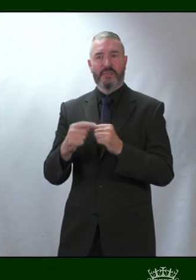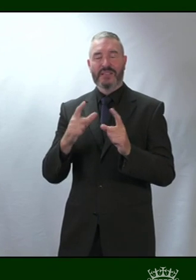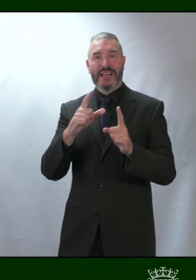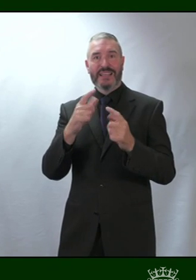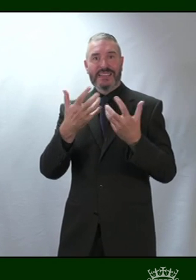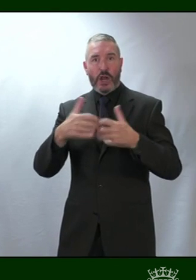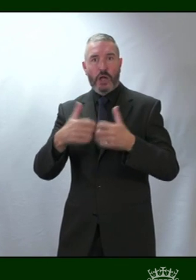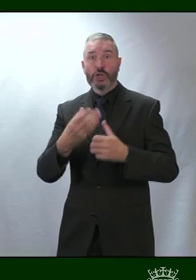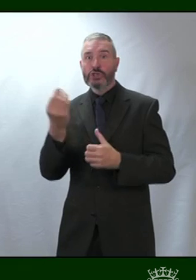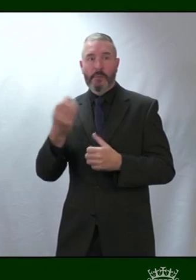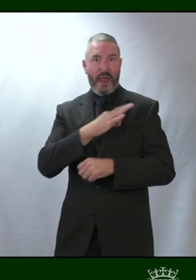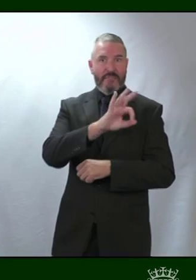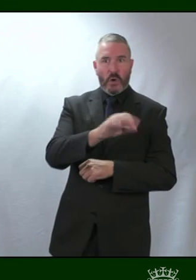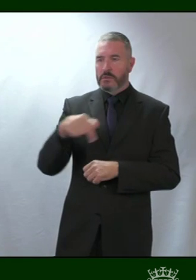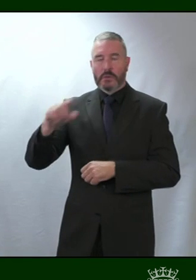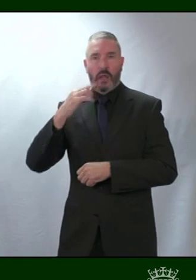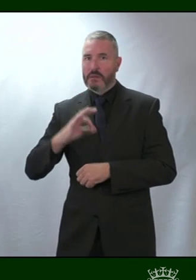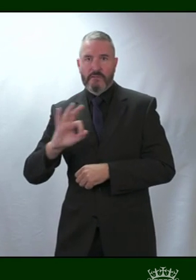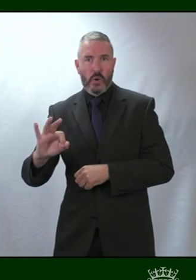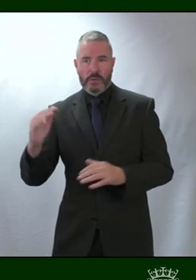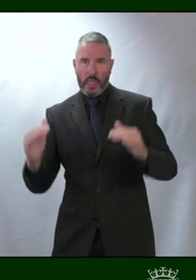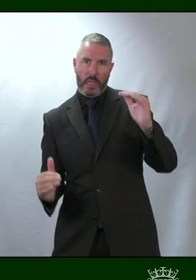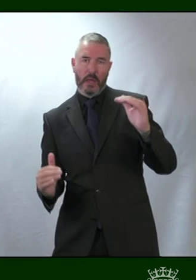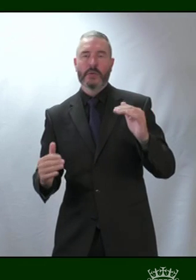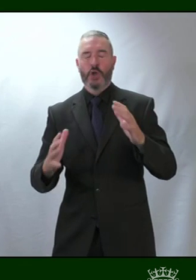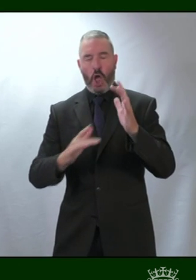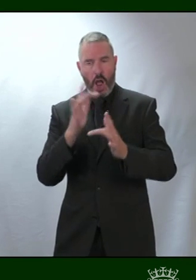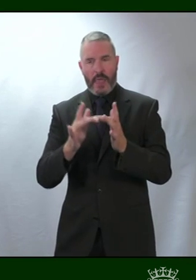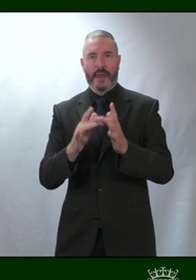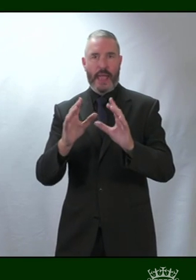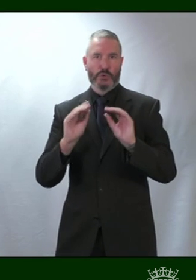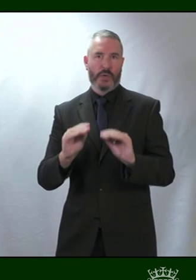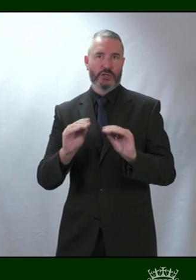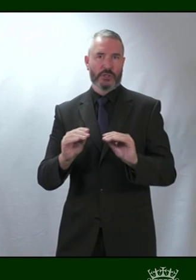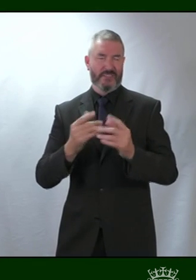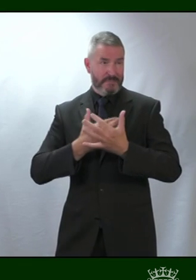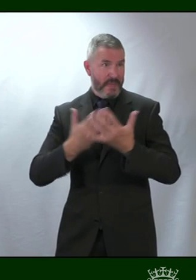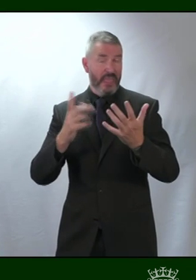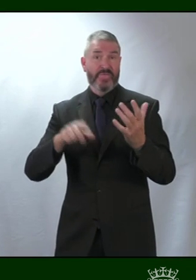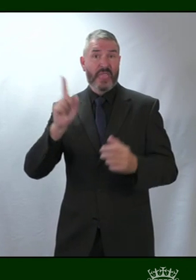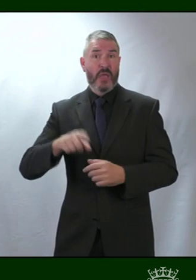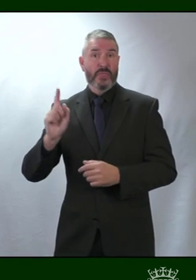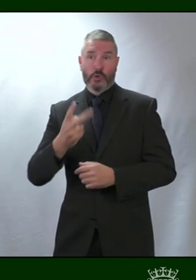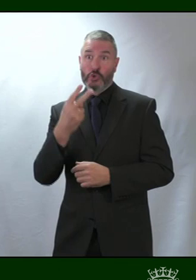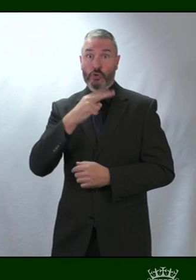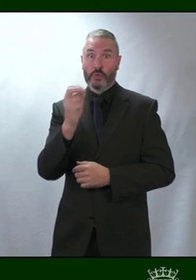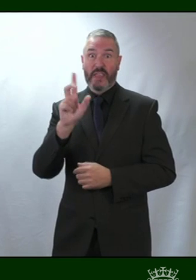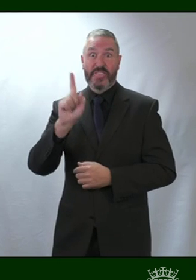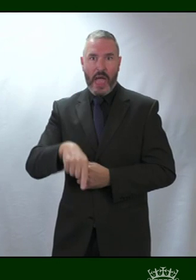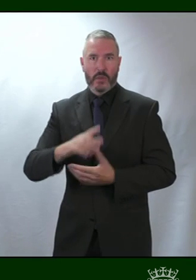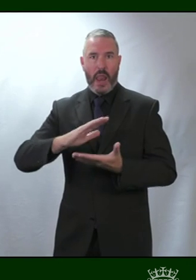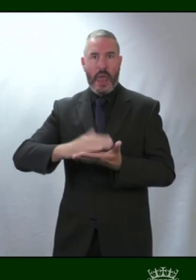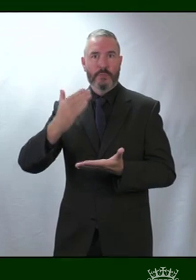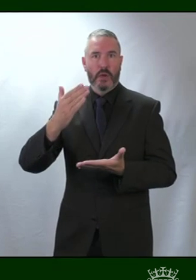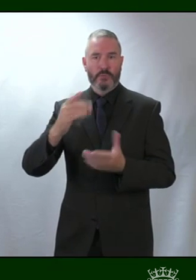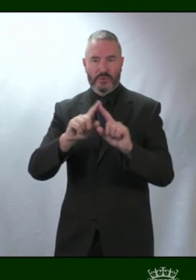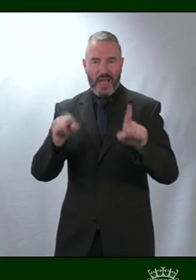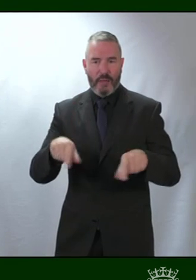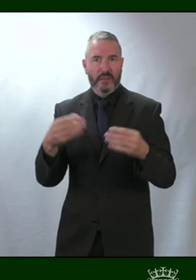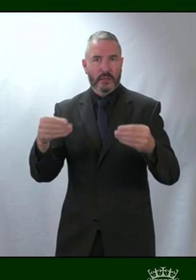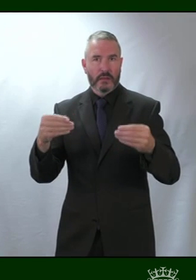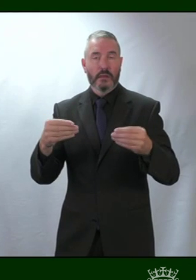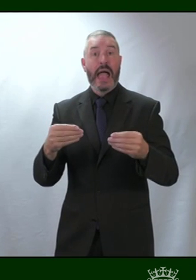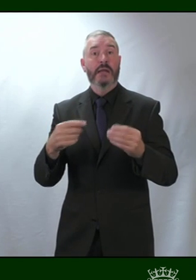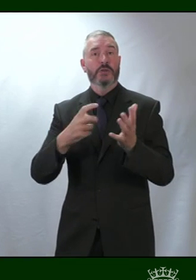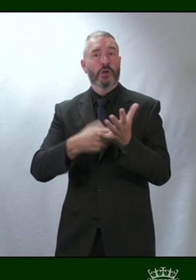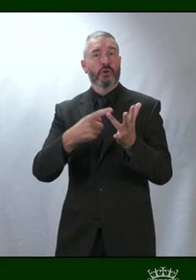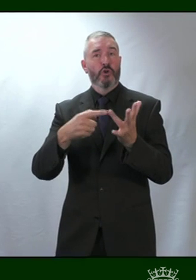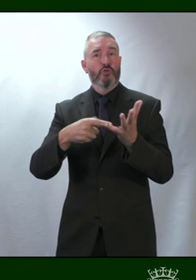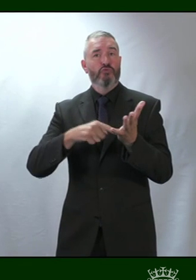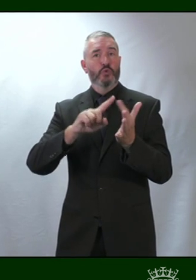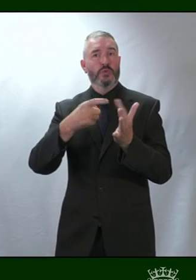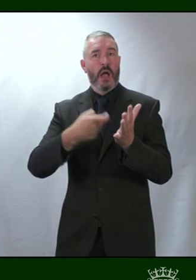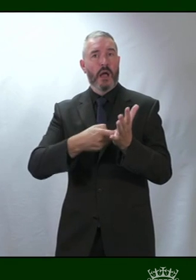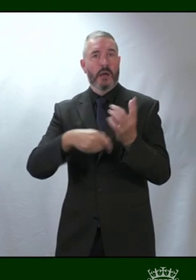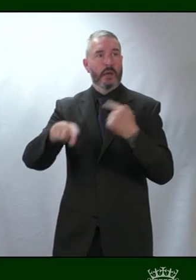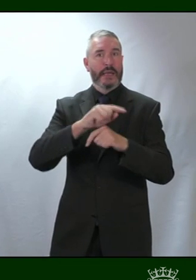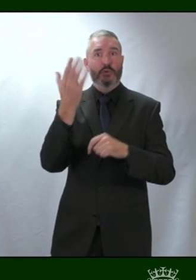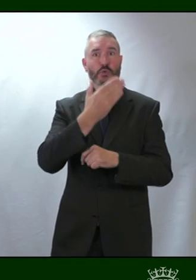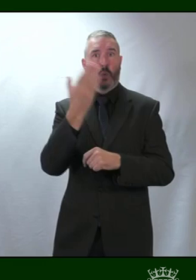That is why we are investing massively in online education, giving 2,200,000 laptops and tablets, and putting routers in schools across the country.